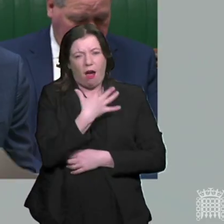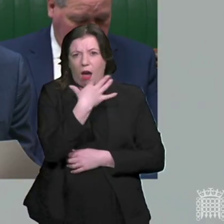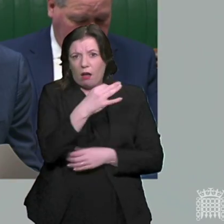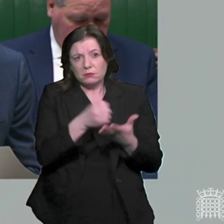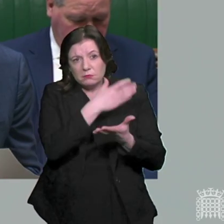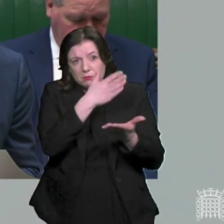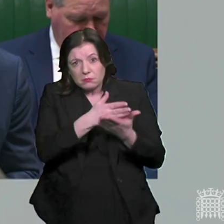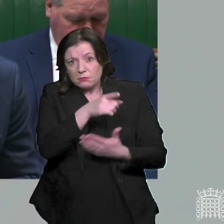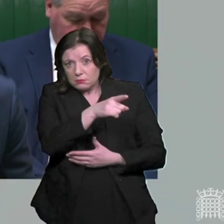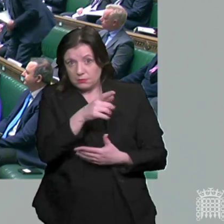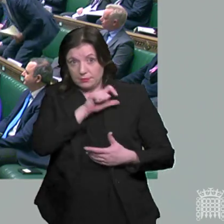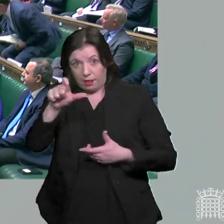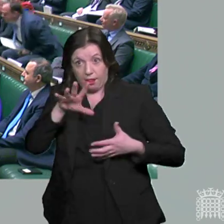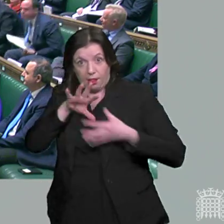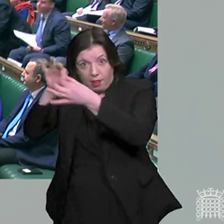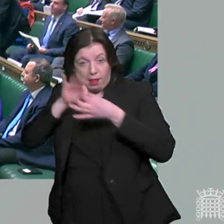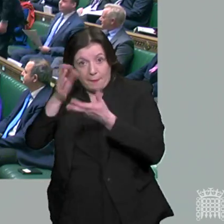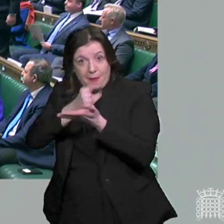Will he visit Westcott to see it for himself?